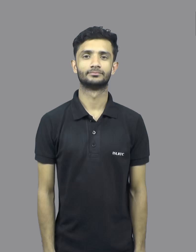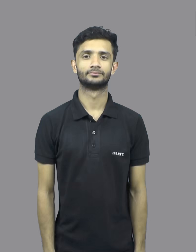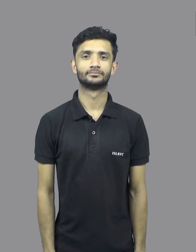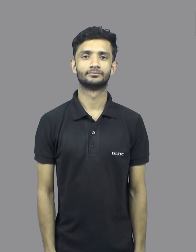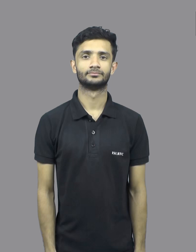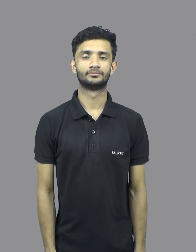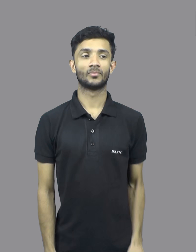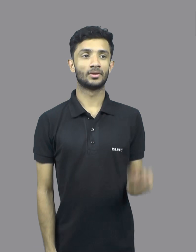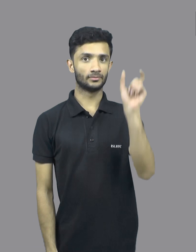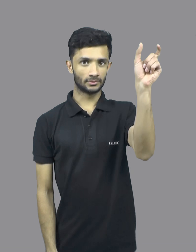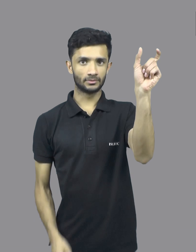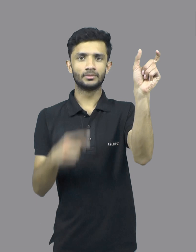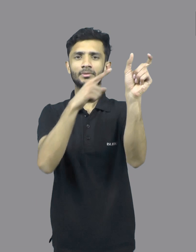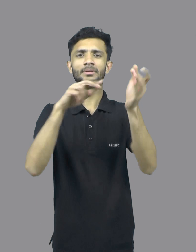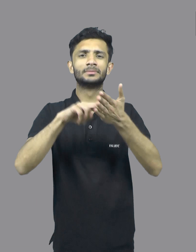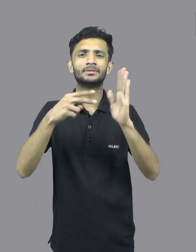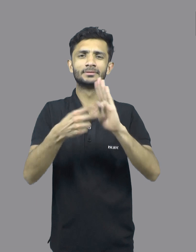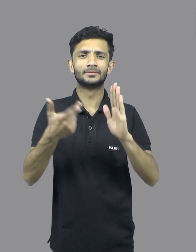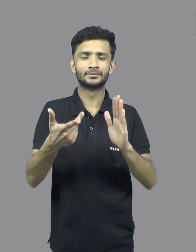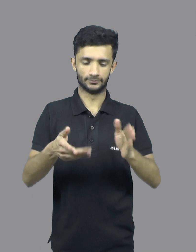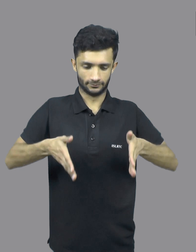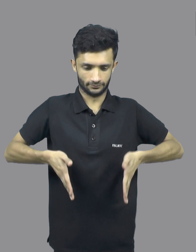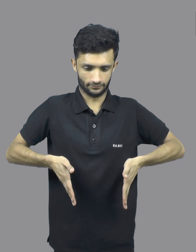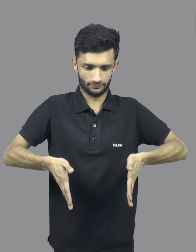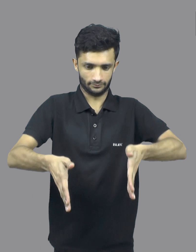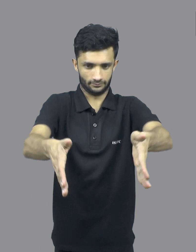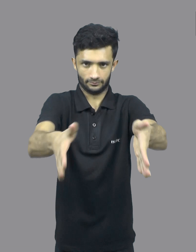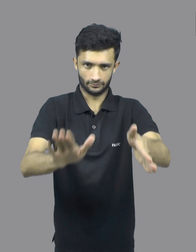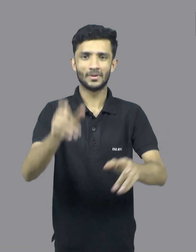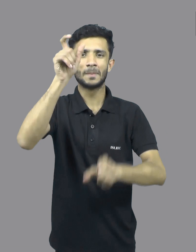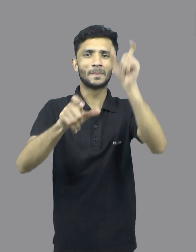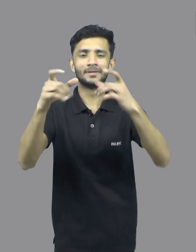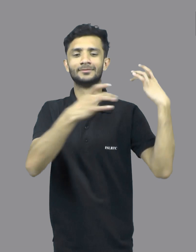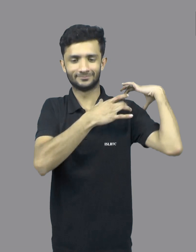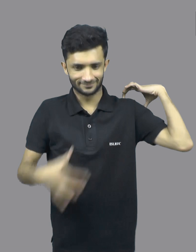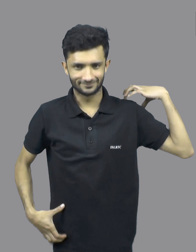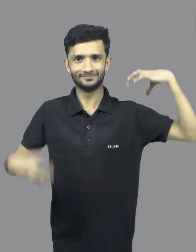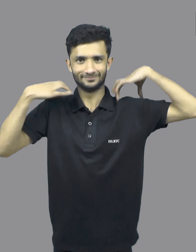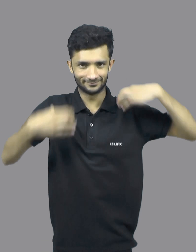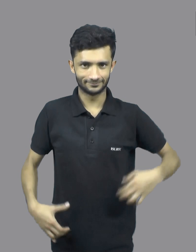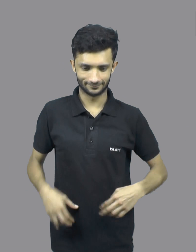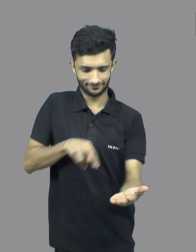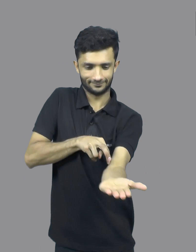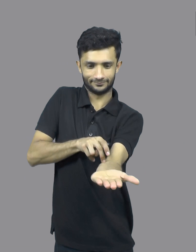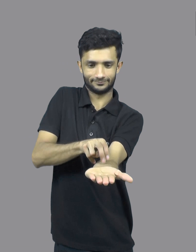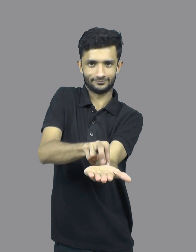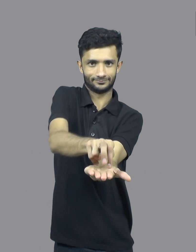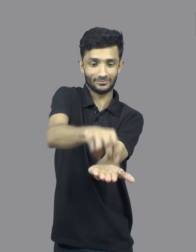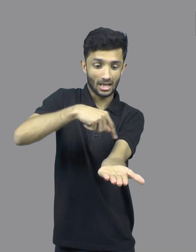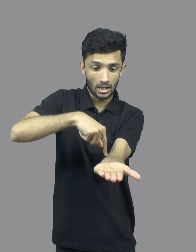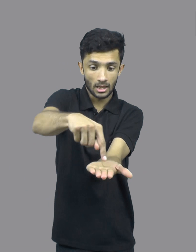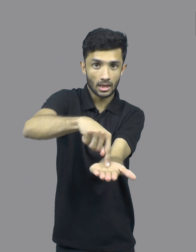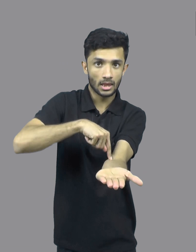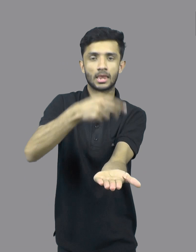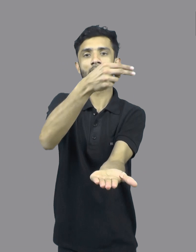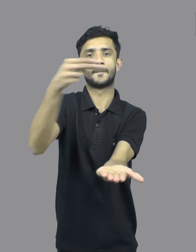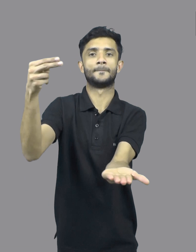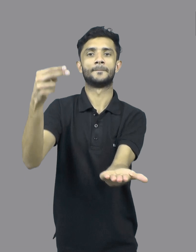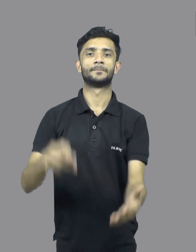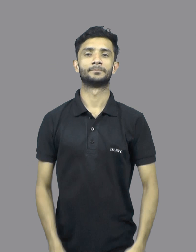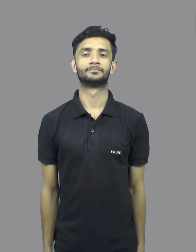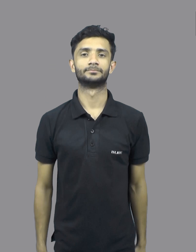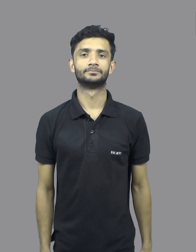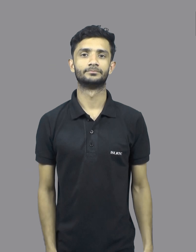Runway (Modelling)